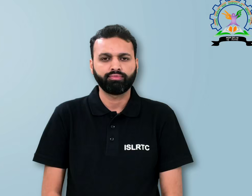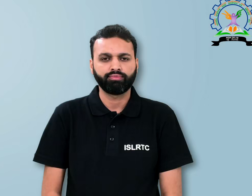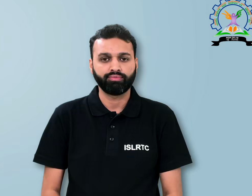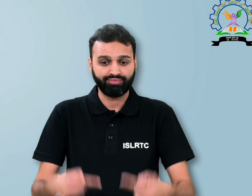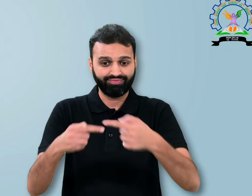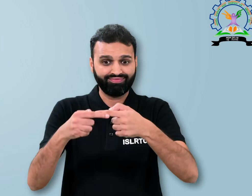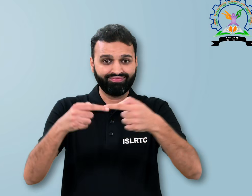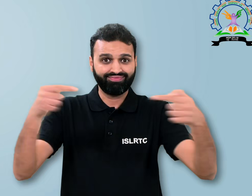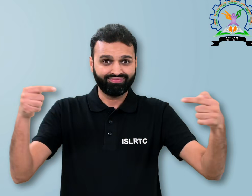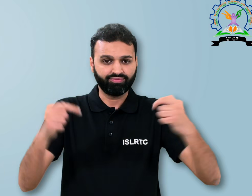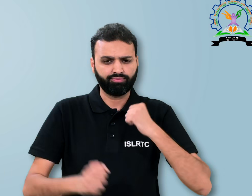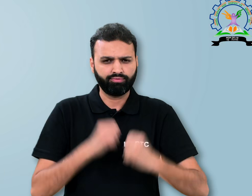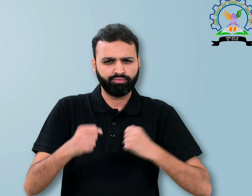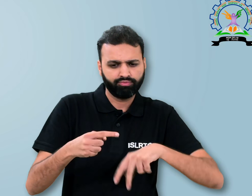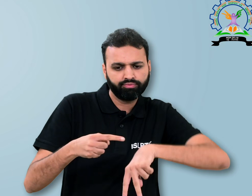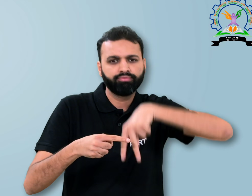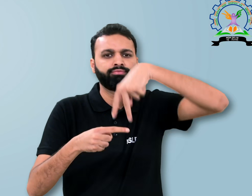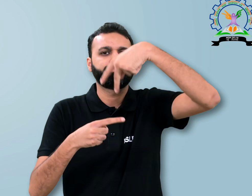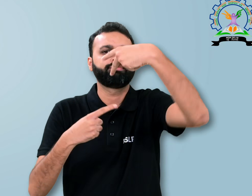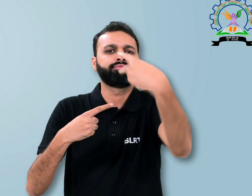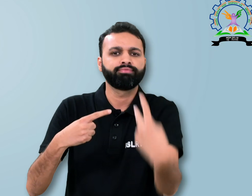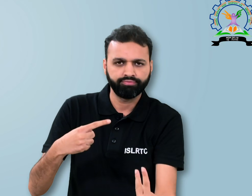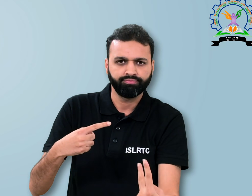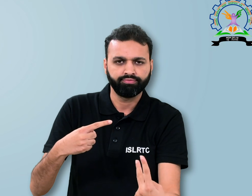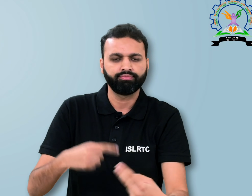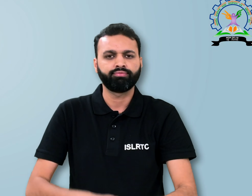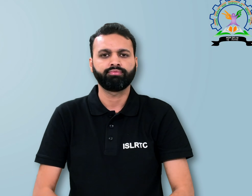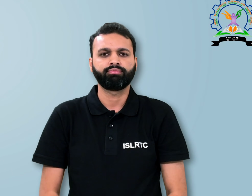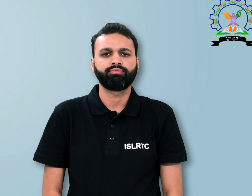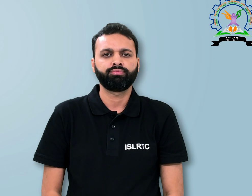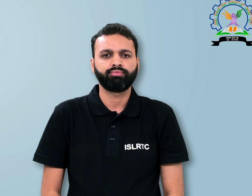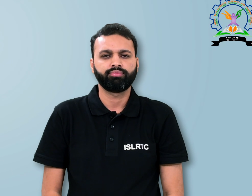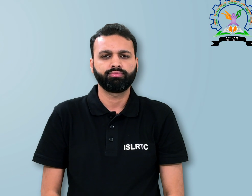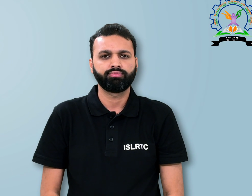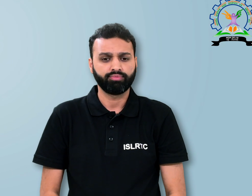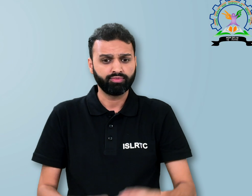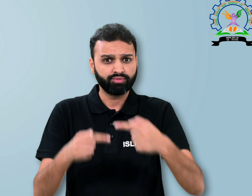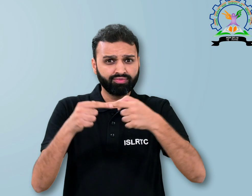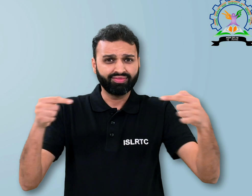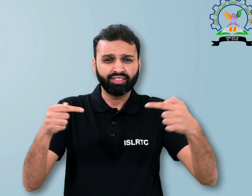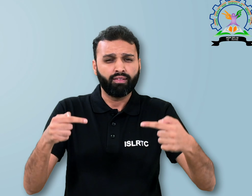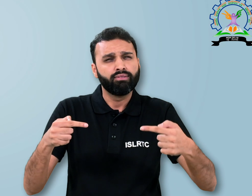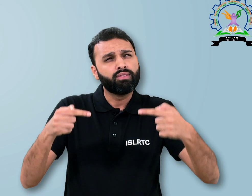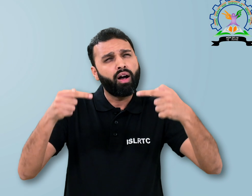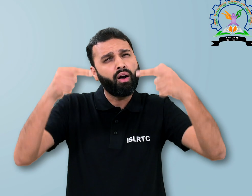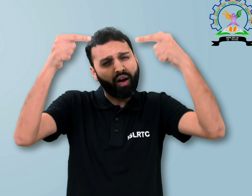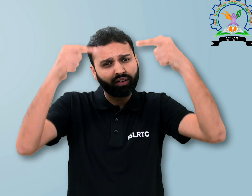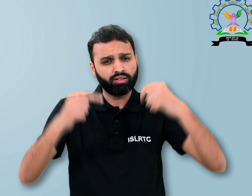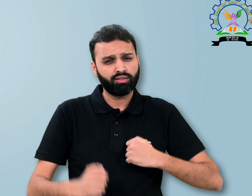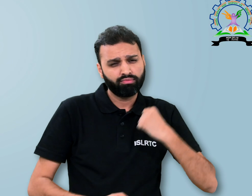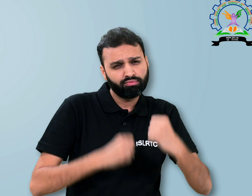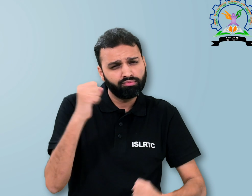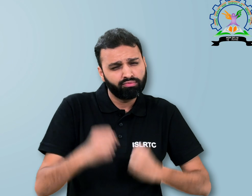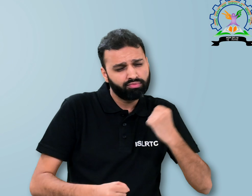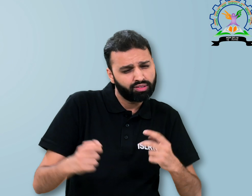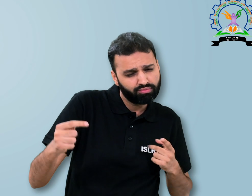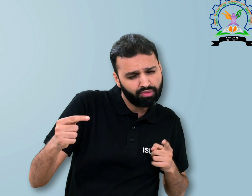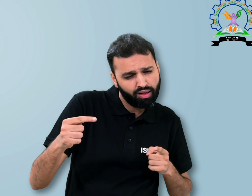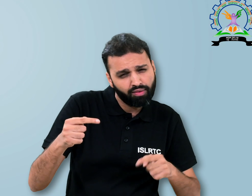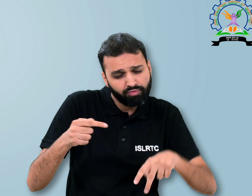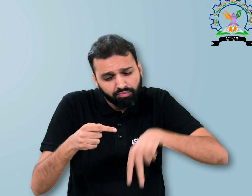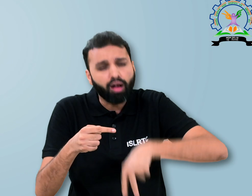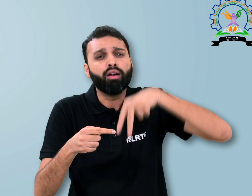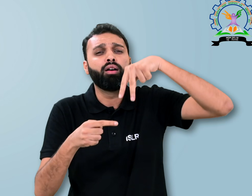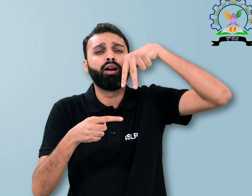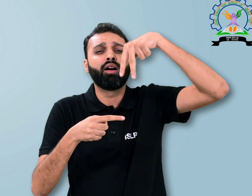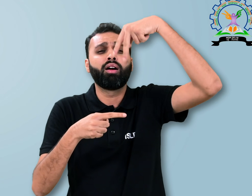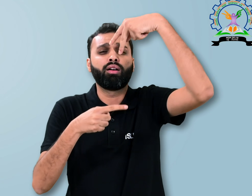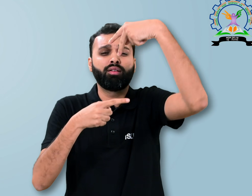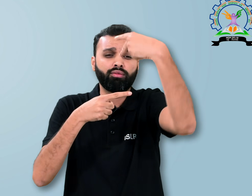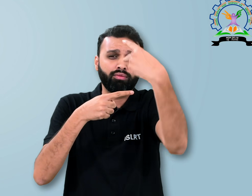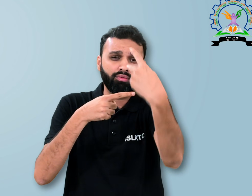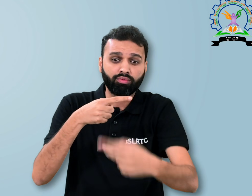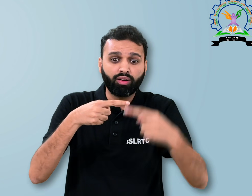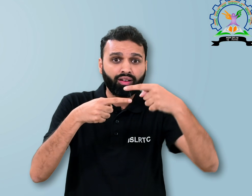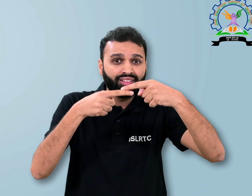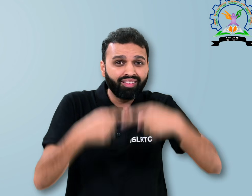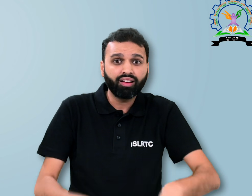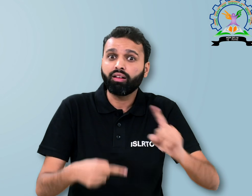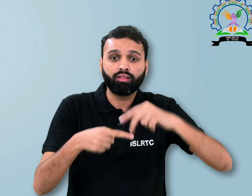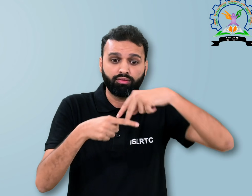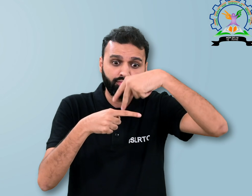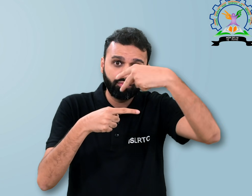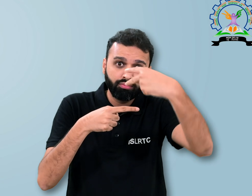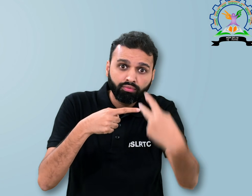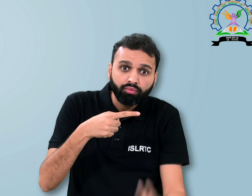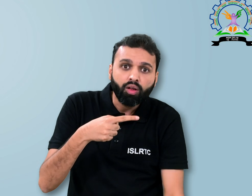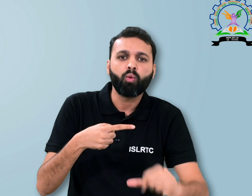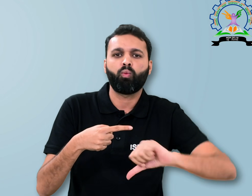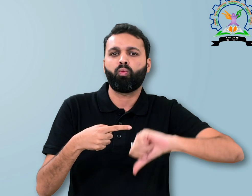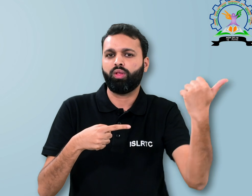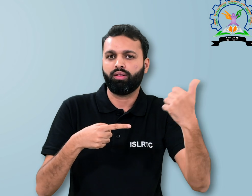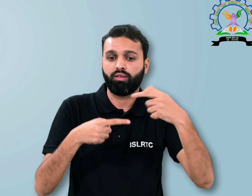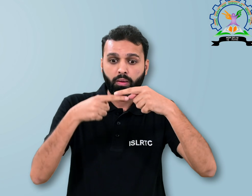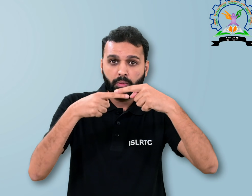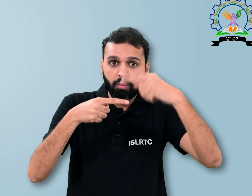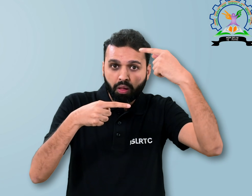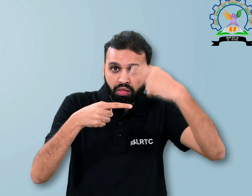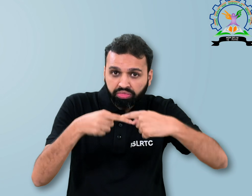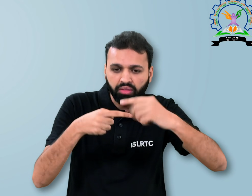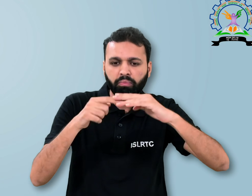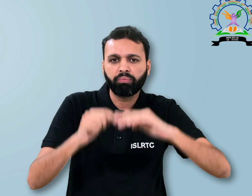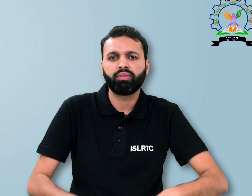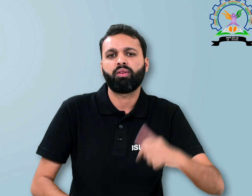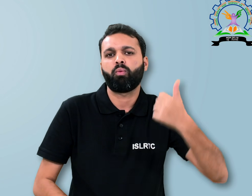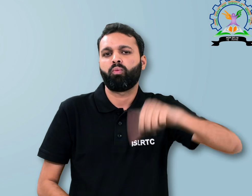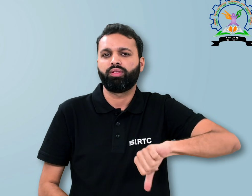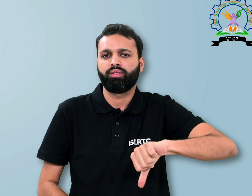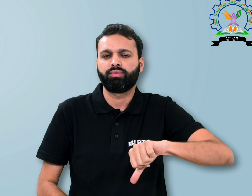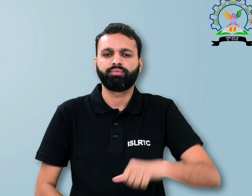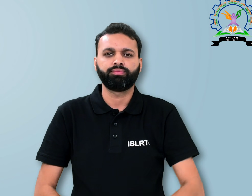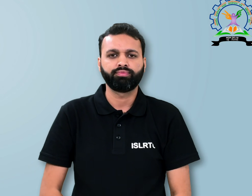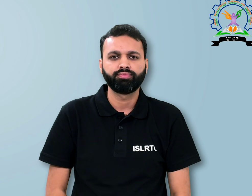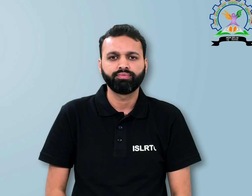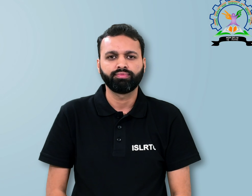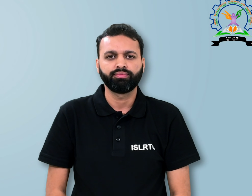High Jump The high jump is an event in which competitors must jump unaided over a horizontal bar placed at measured heights without dislodging it.